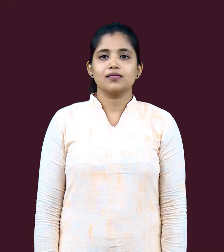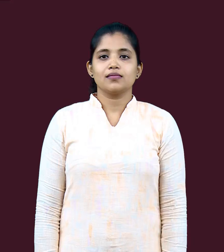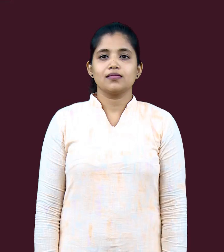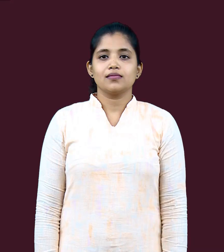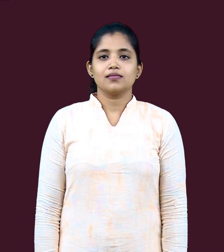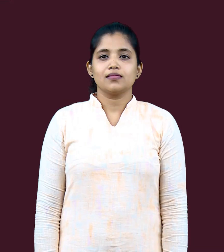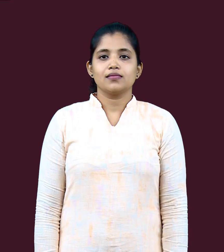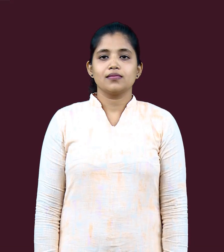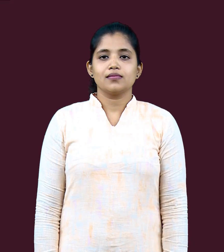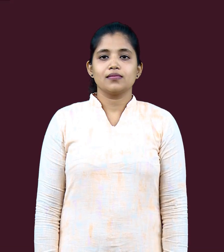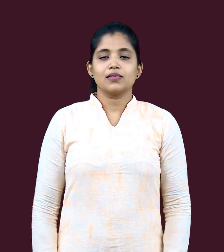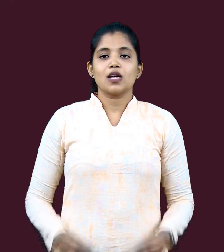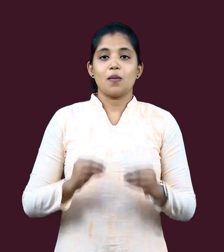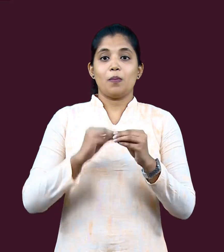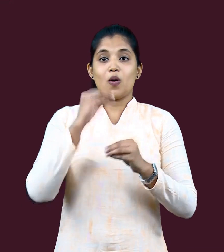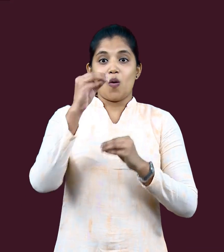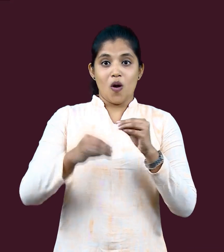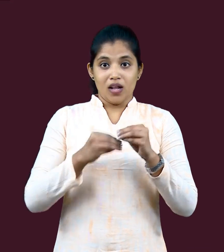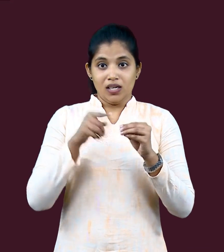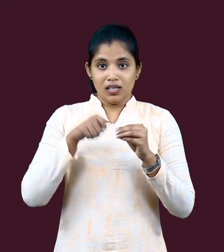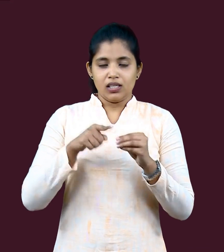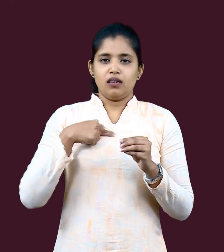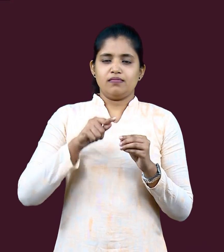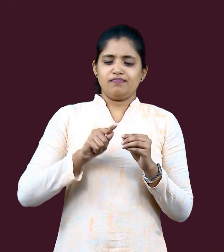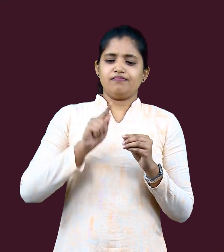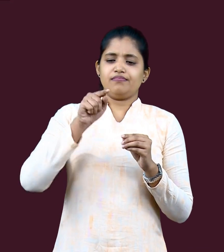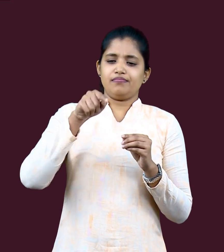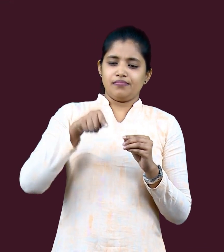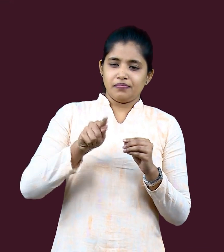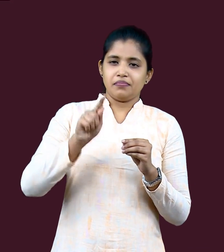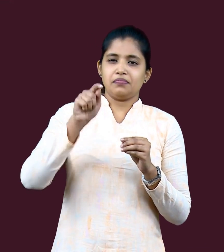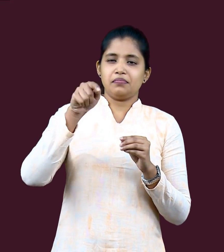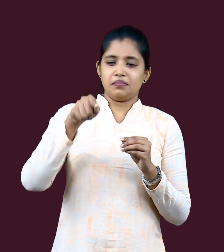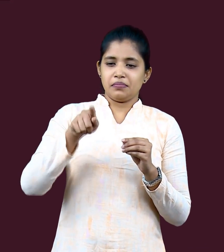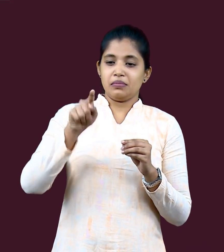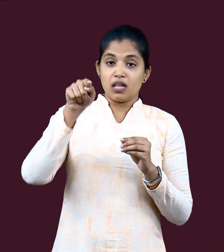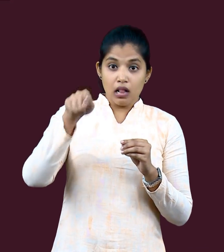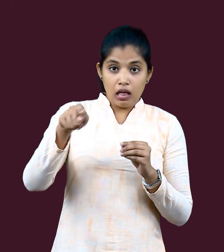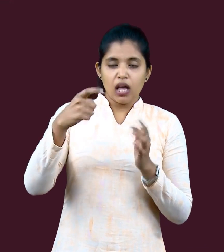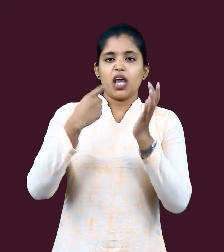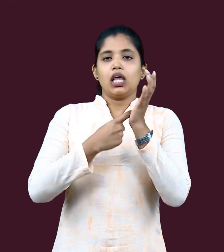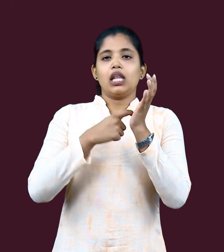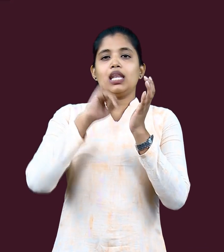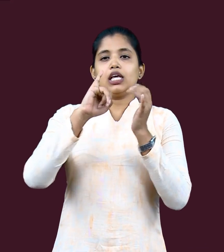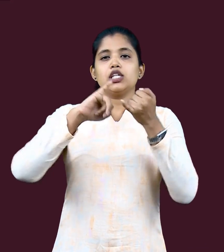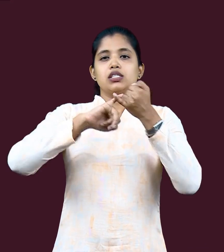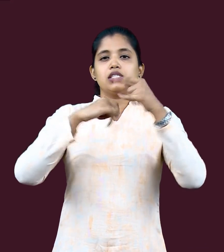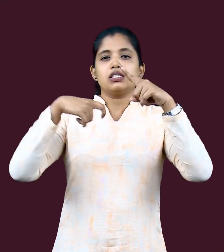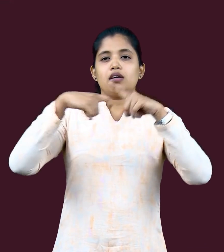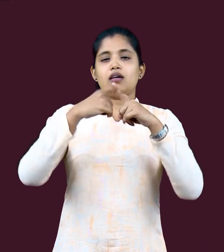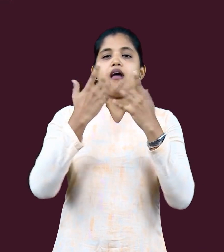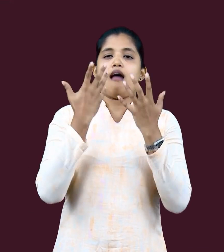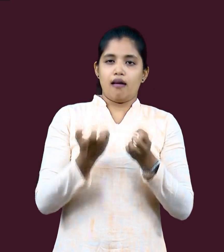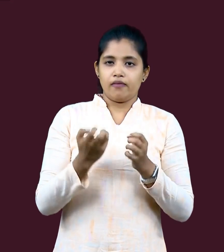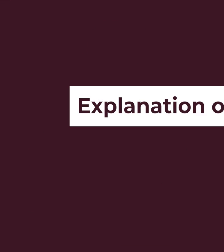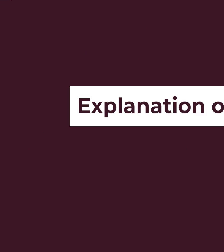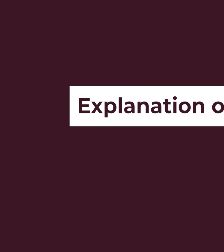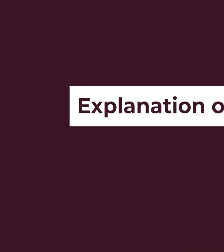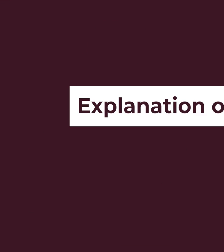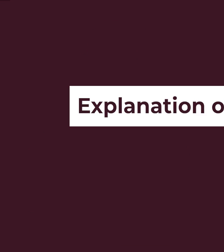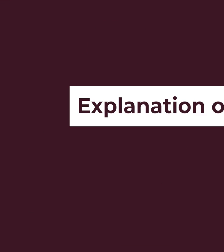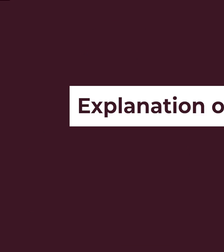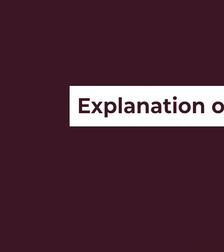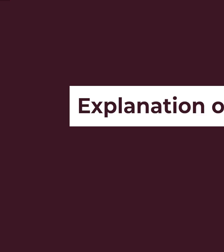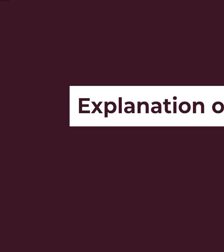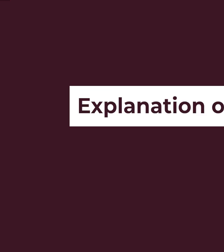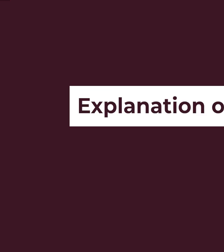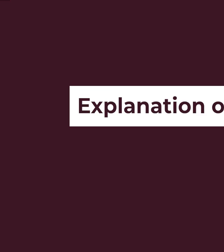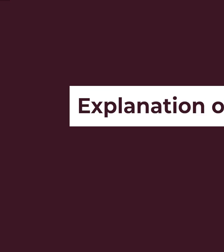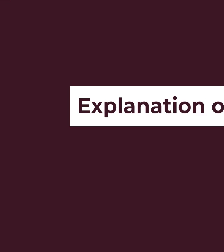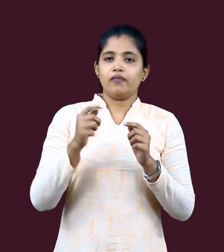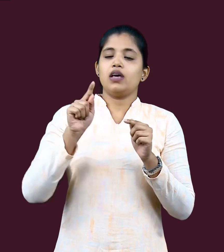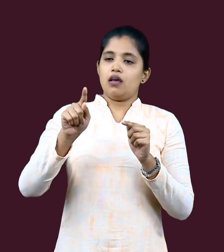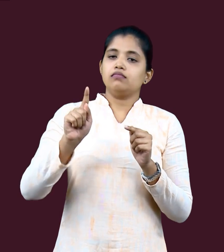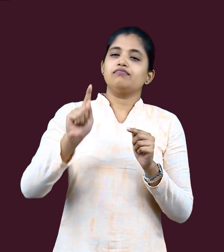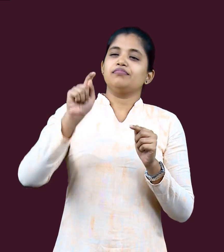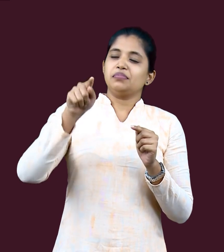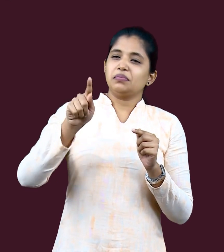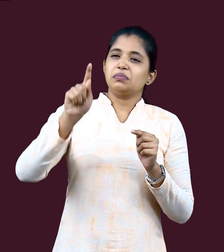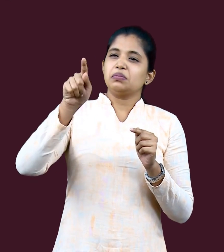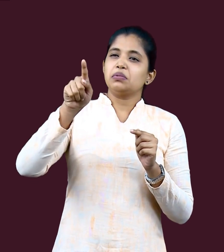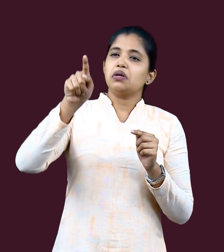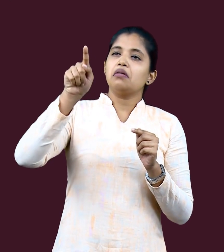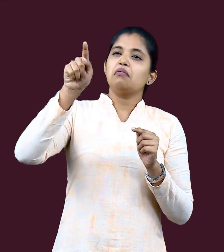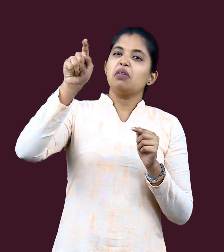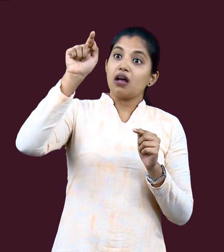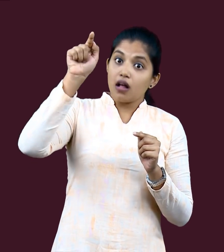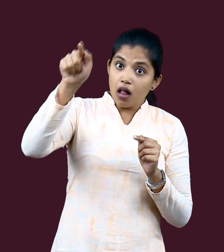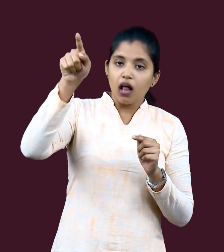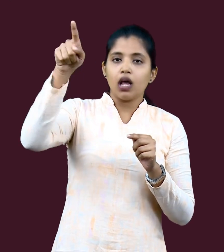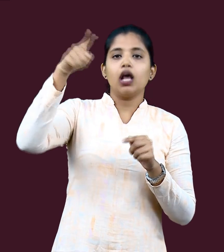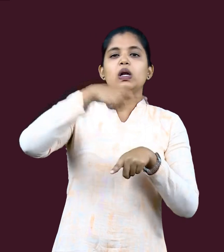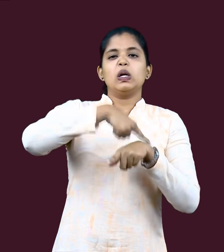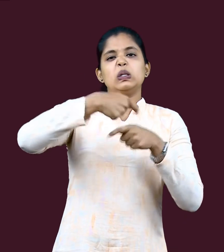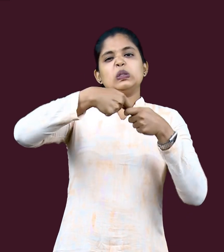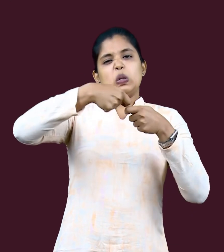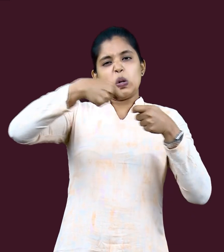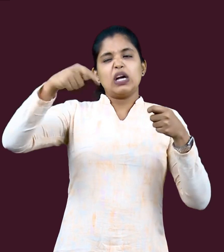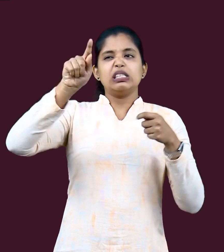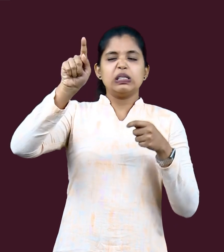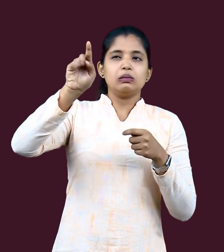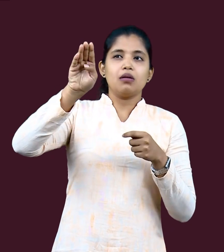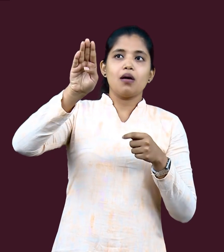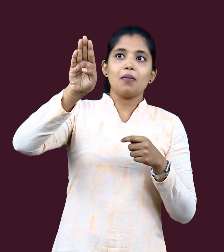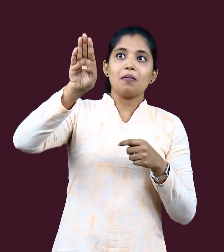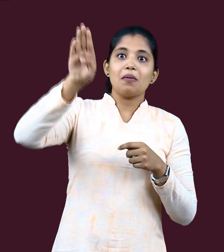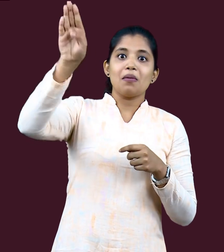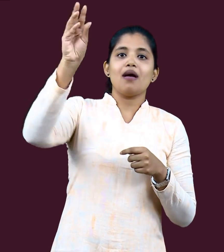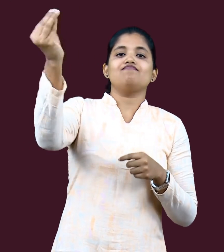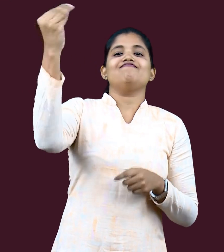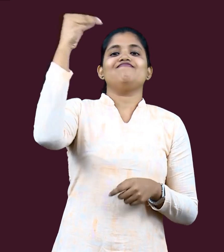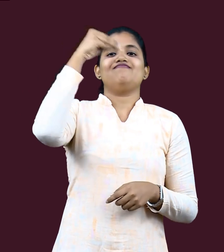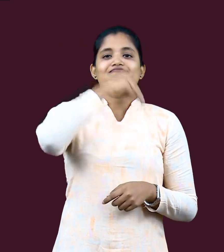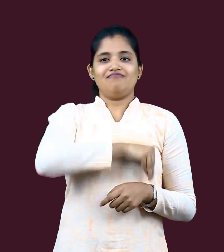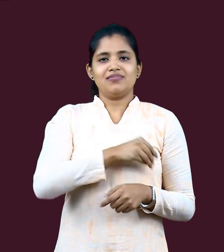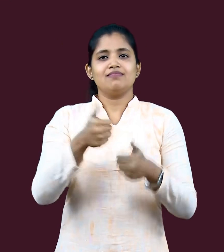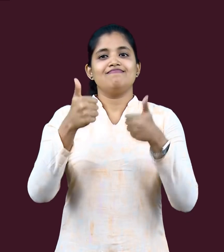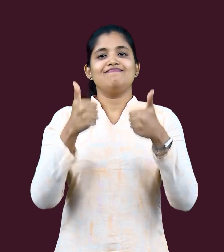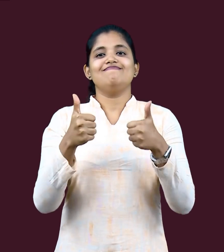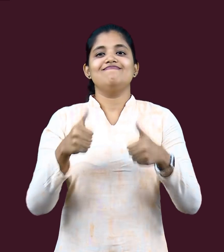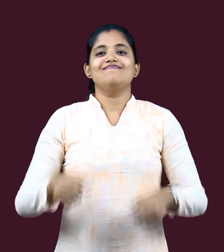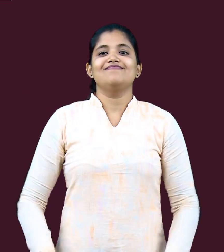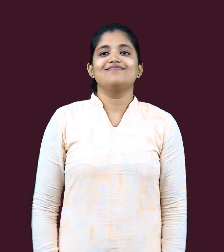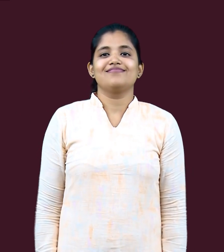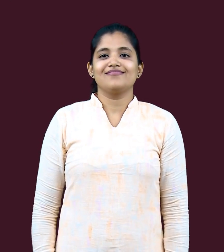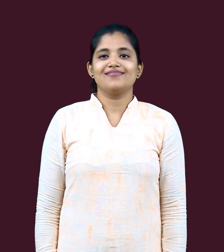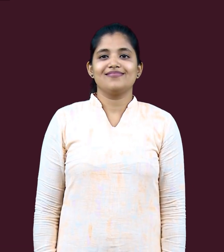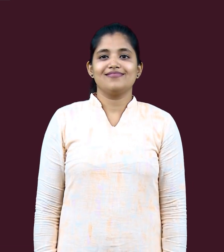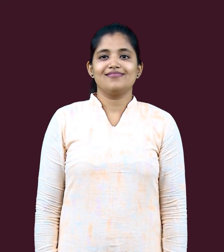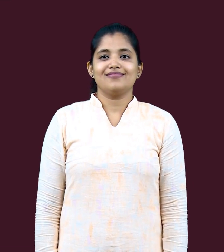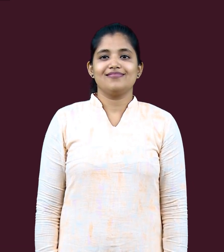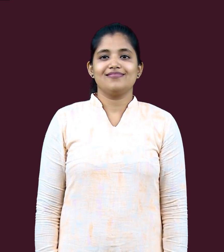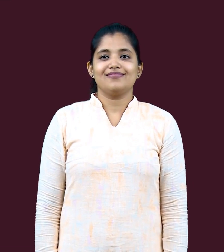Yield Curve